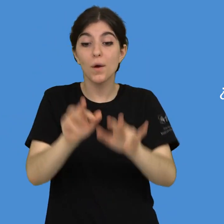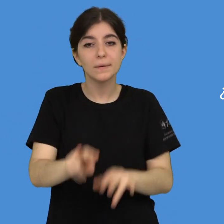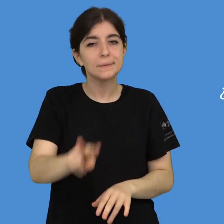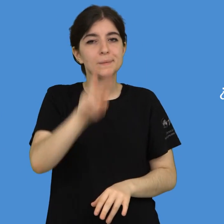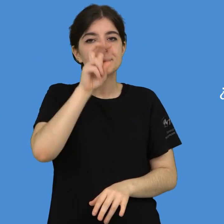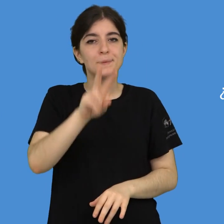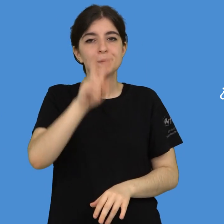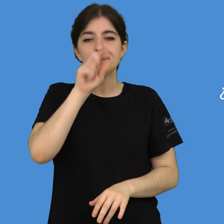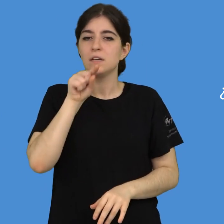respirar